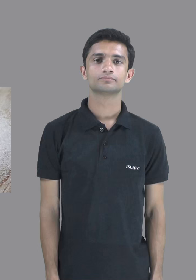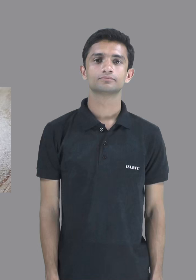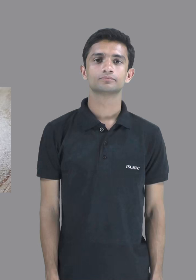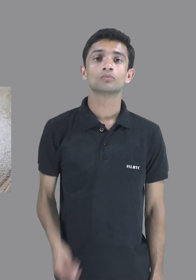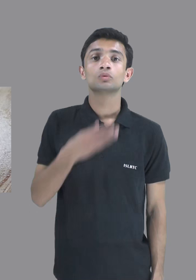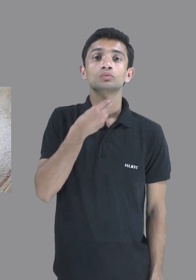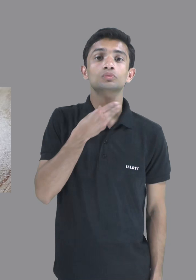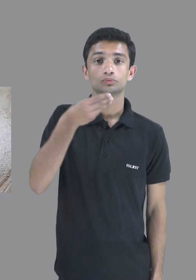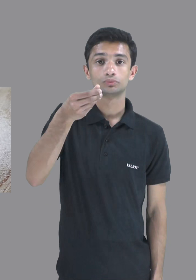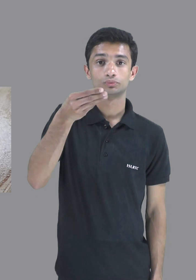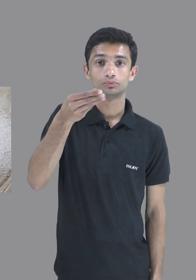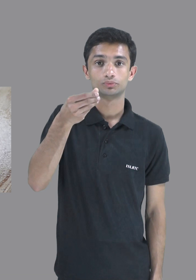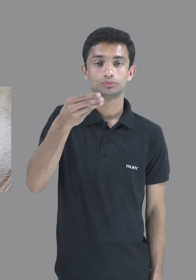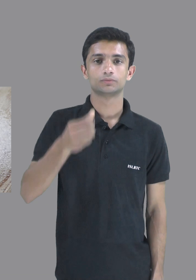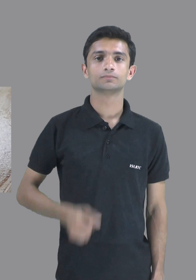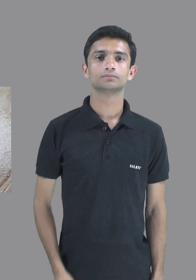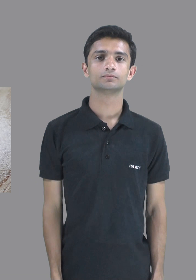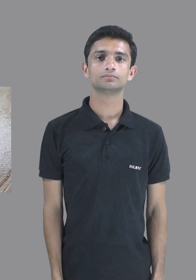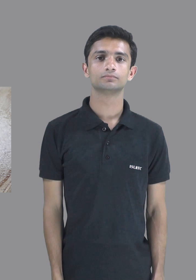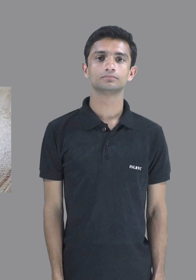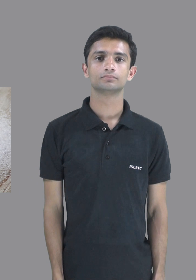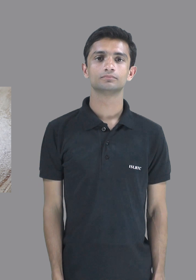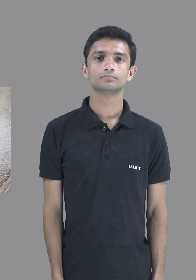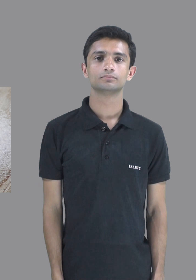Sugar